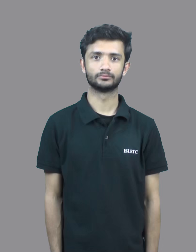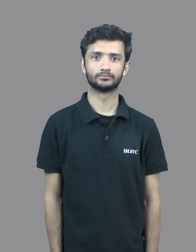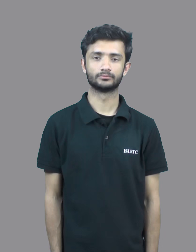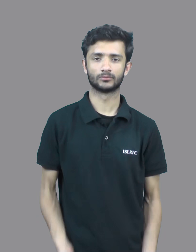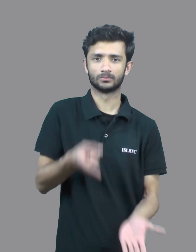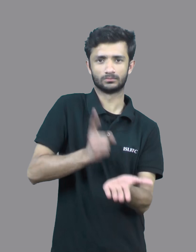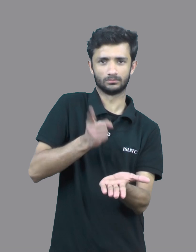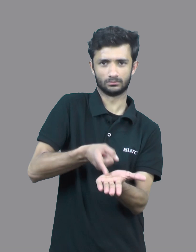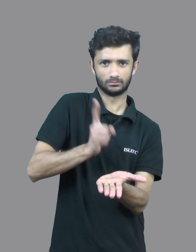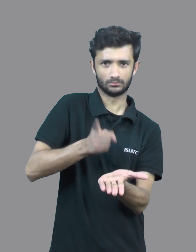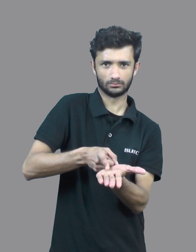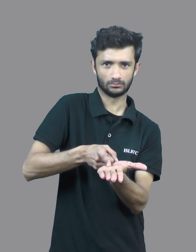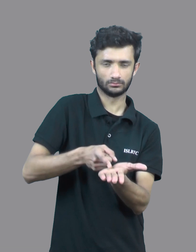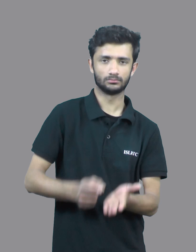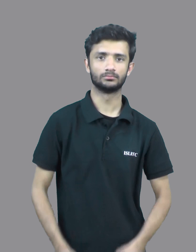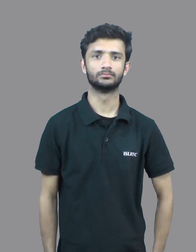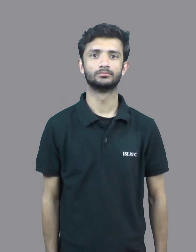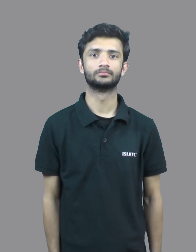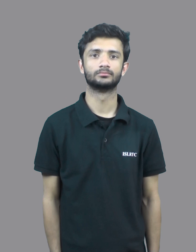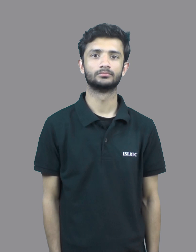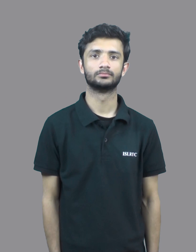Demand